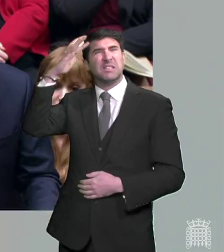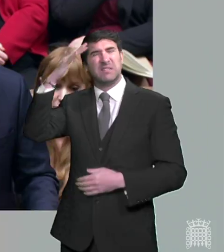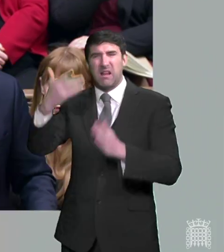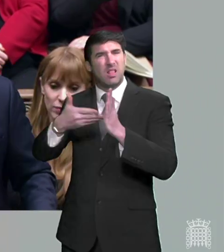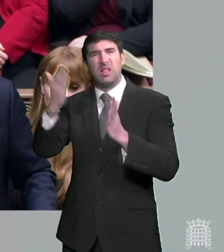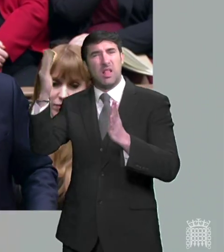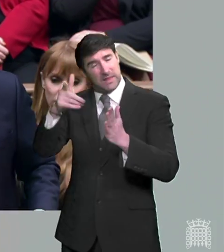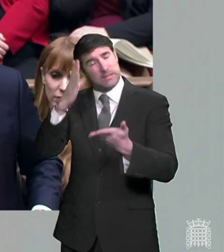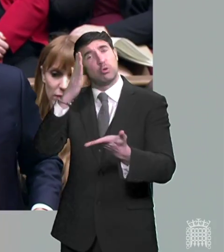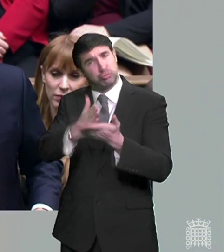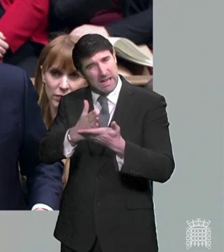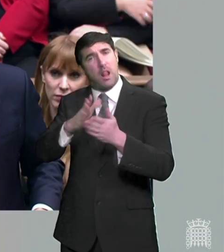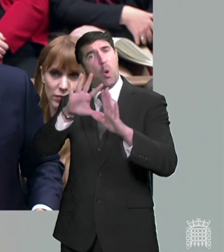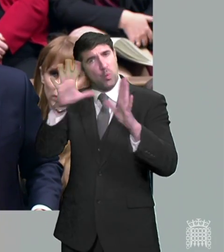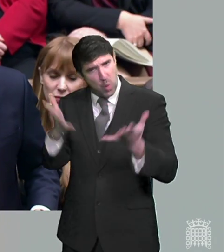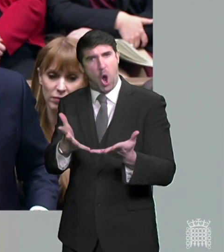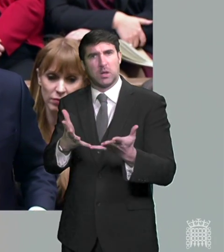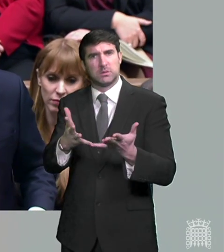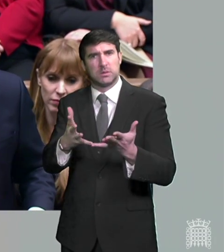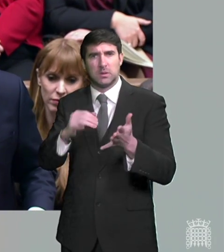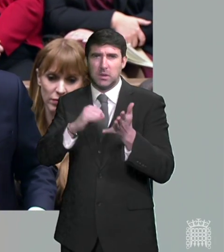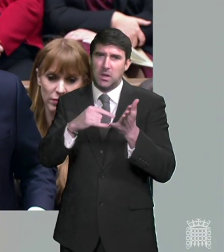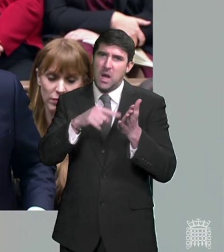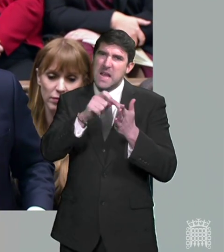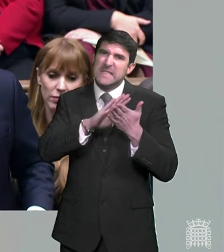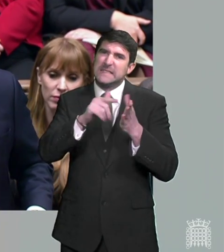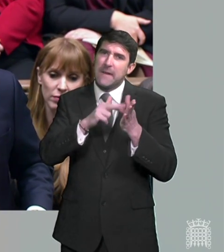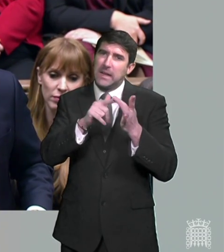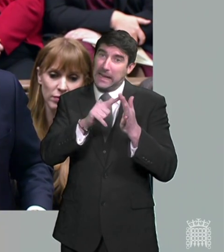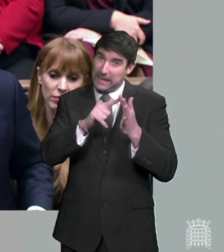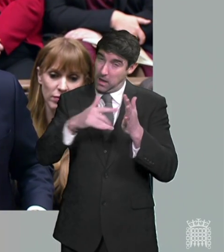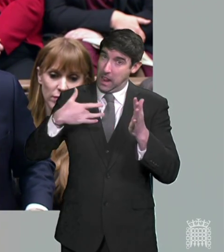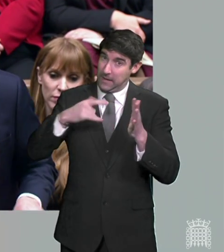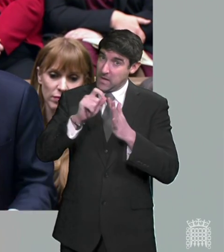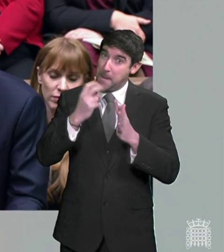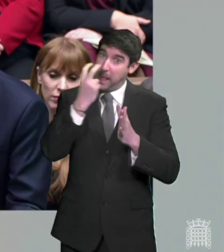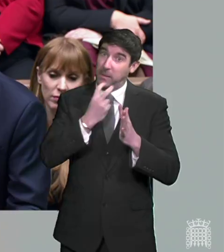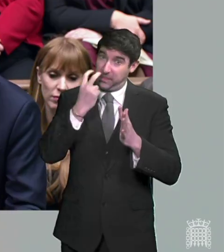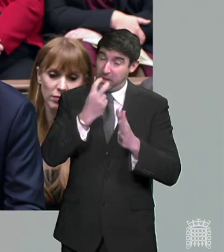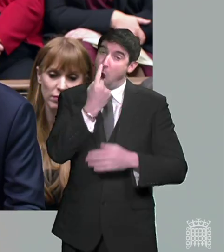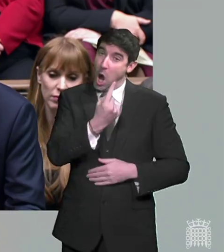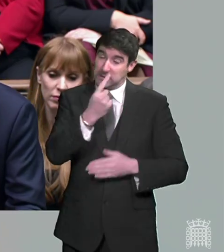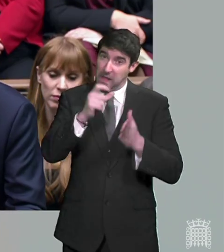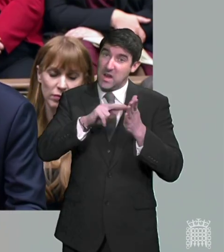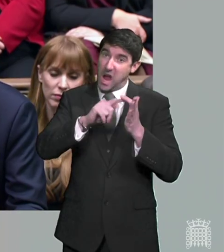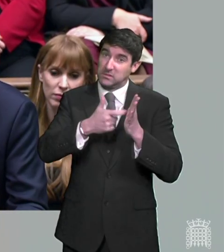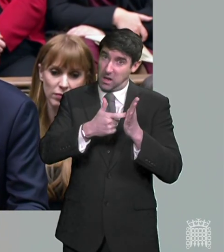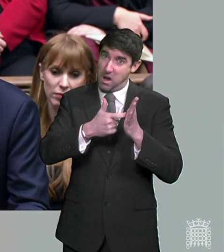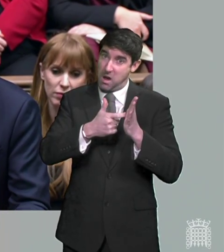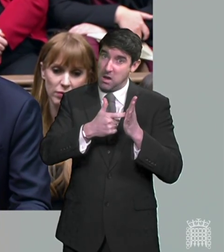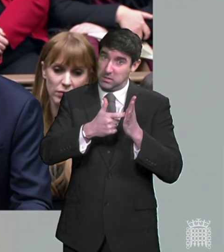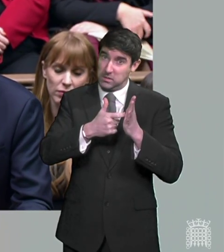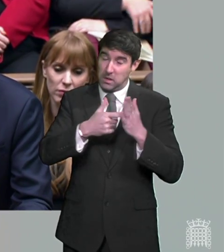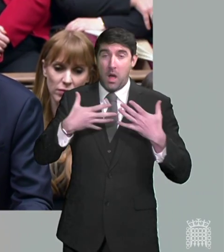Stephanie from Plymouth was battling cancer when she collapsed at home.